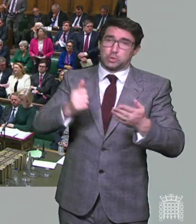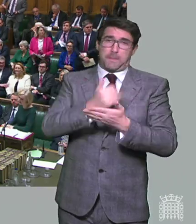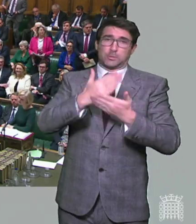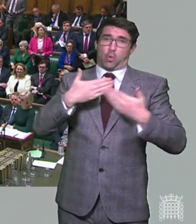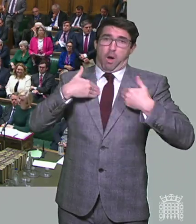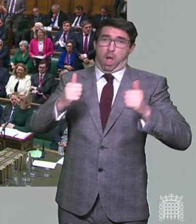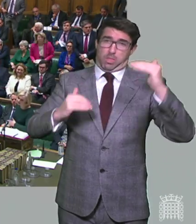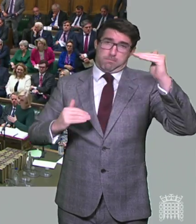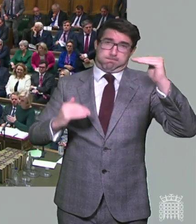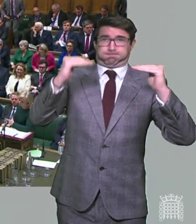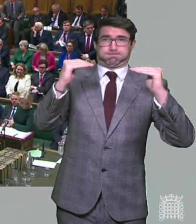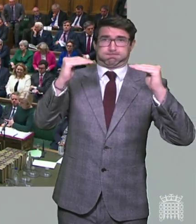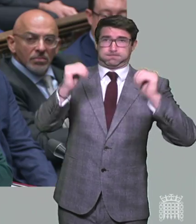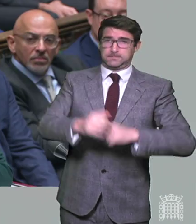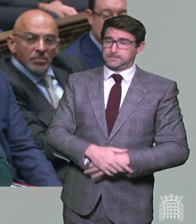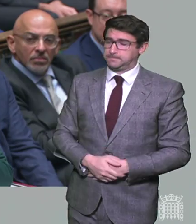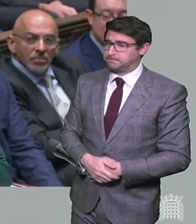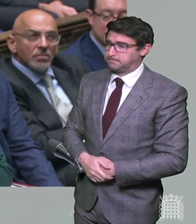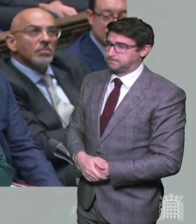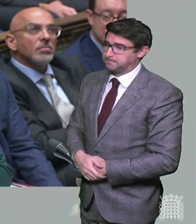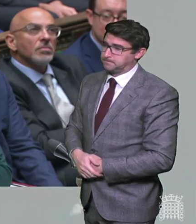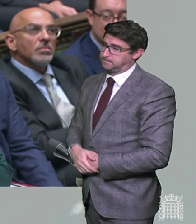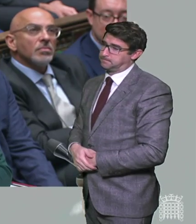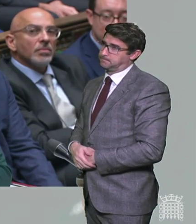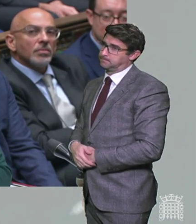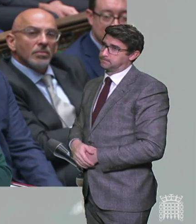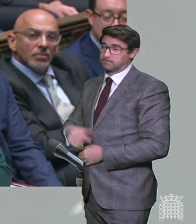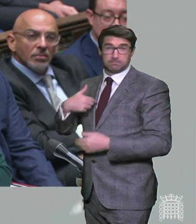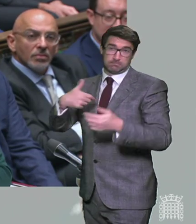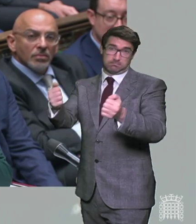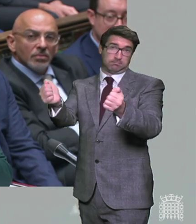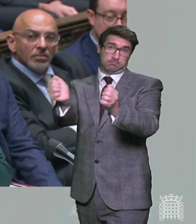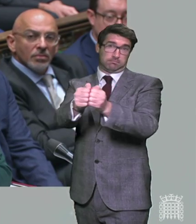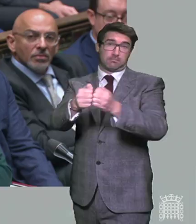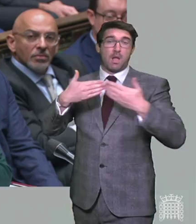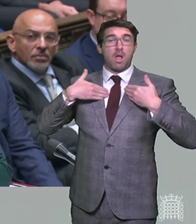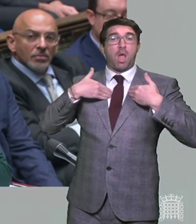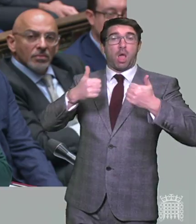My honourable Friend is absolutely right that this health research is vitally important.